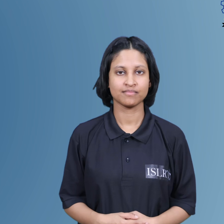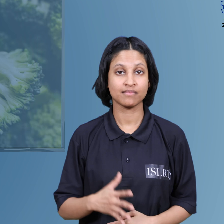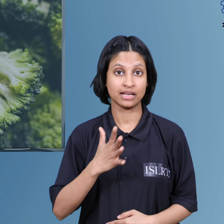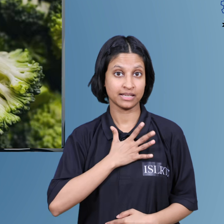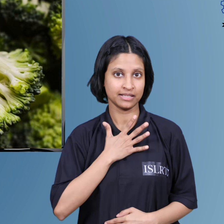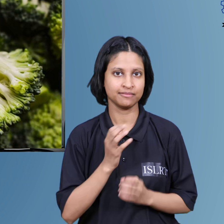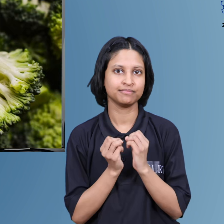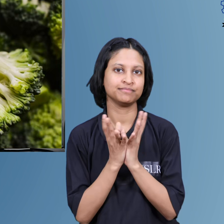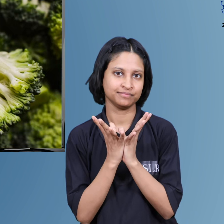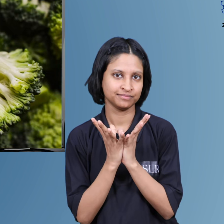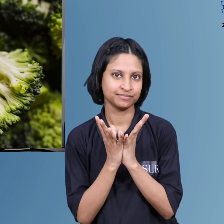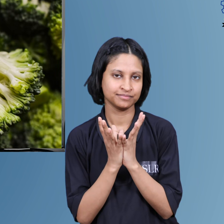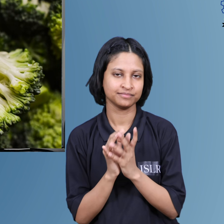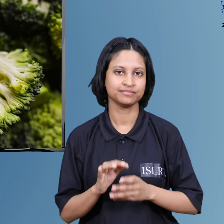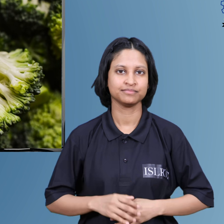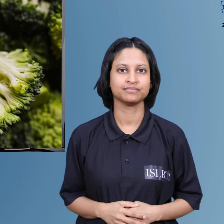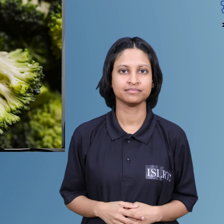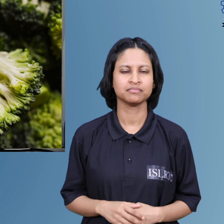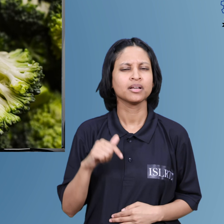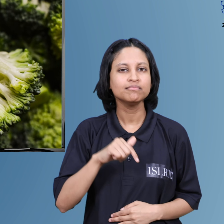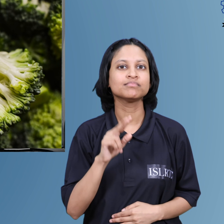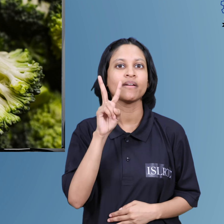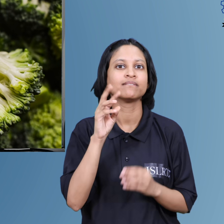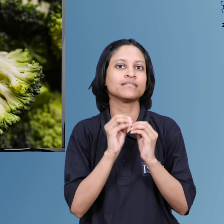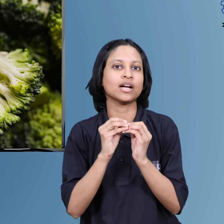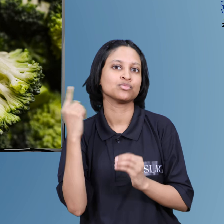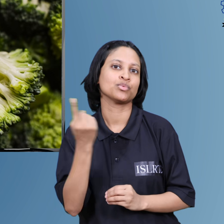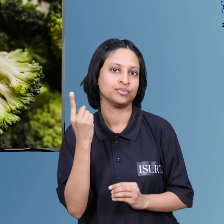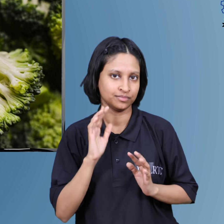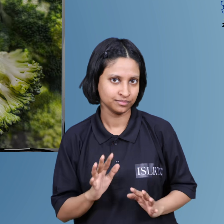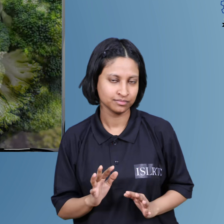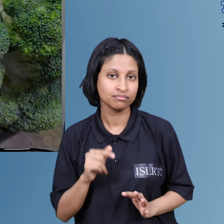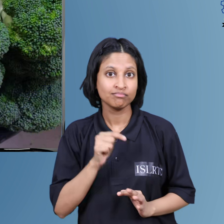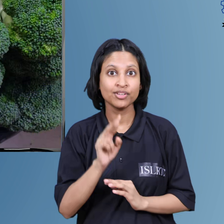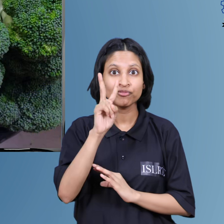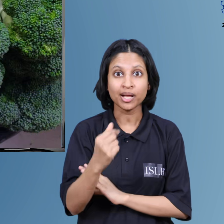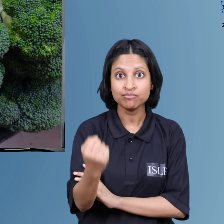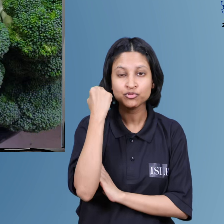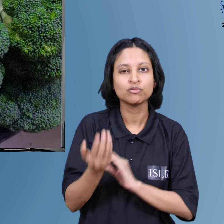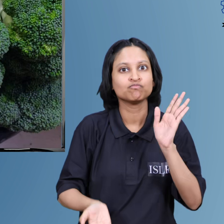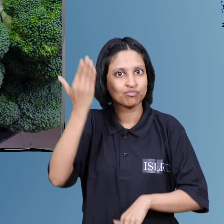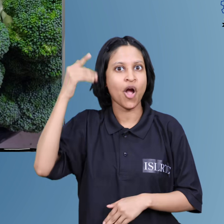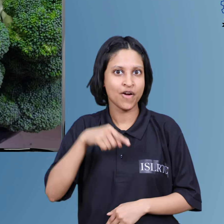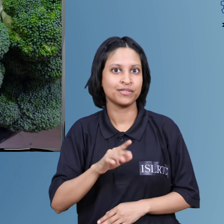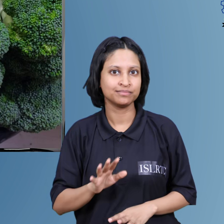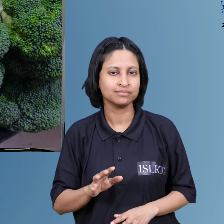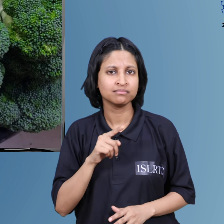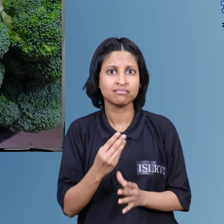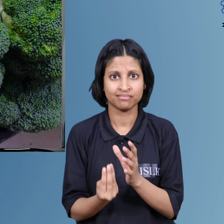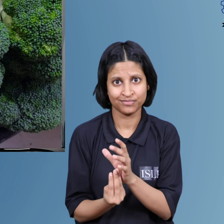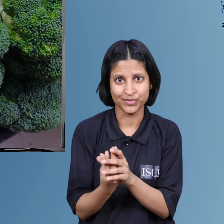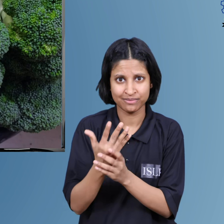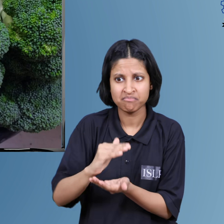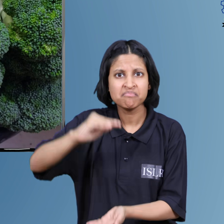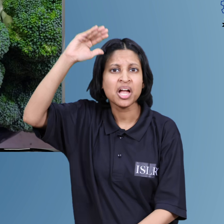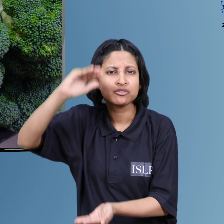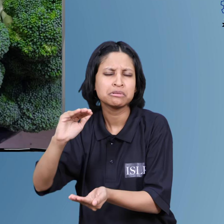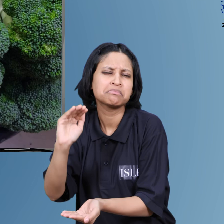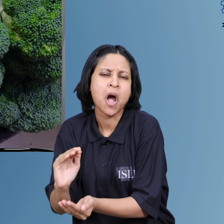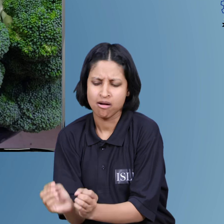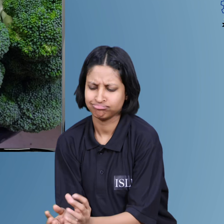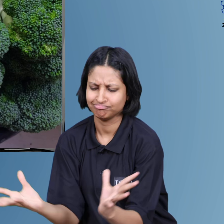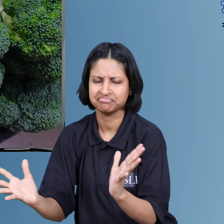Broccoli which is rich in vitamins.